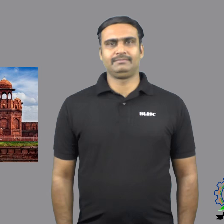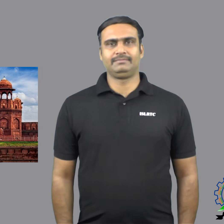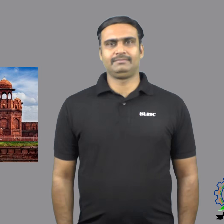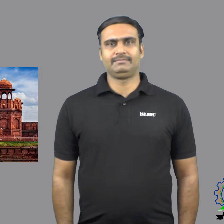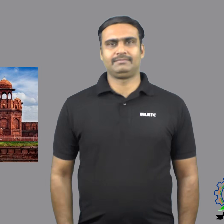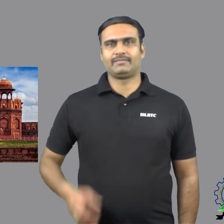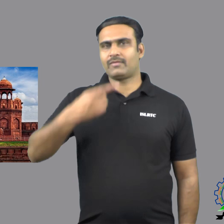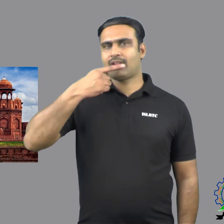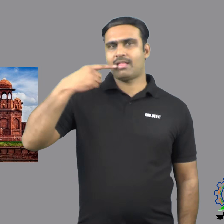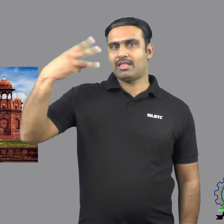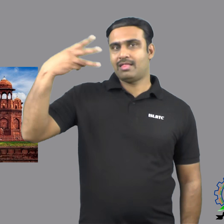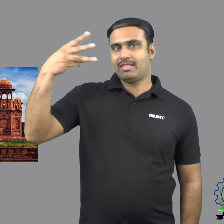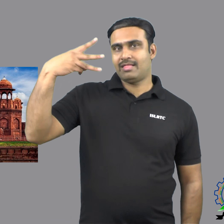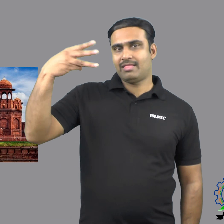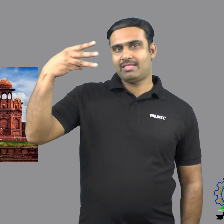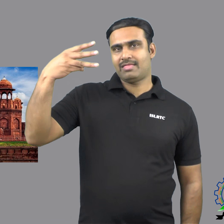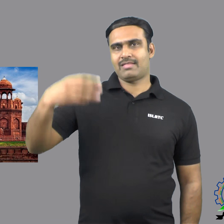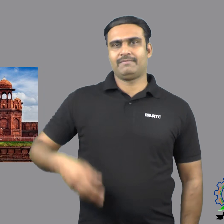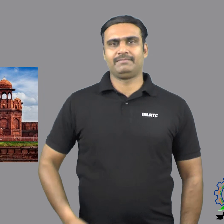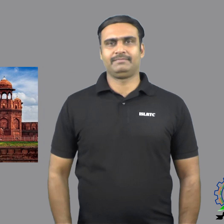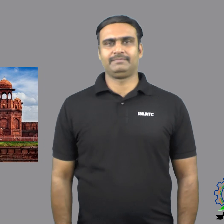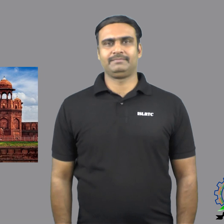Red Fort